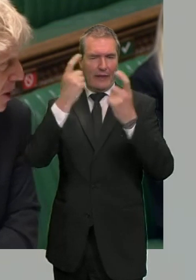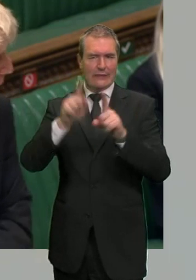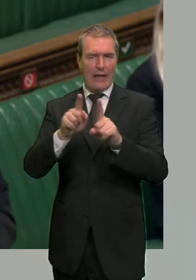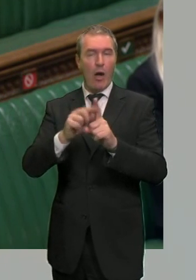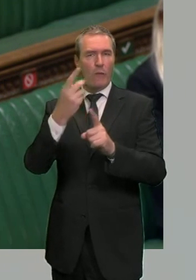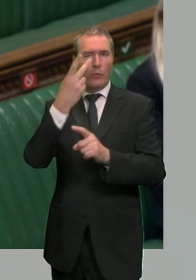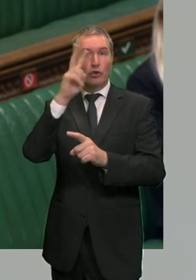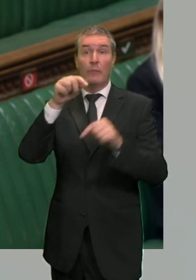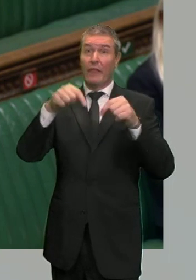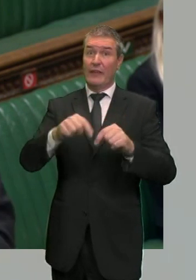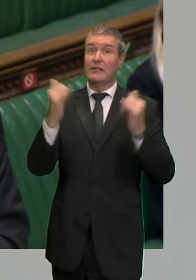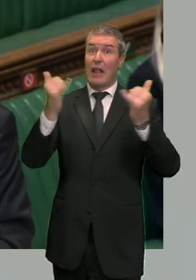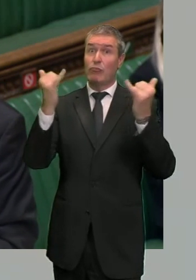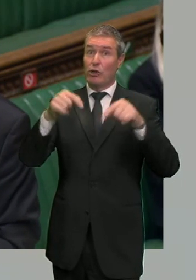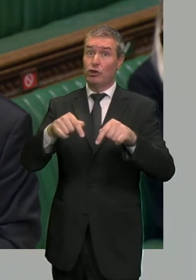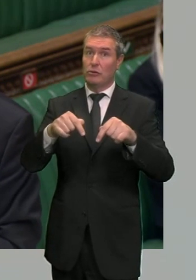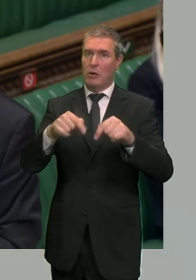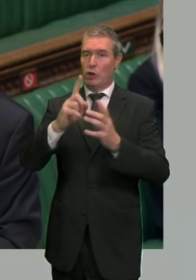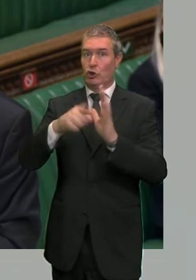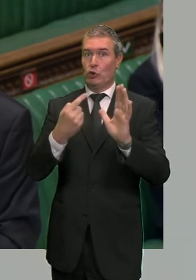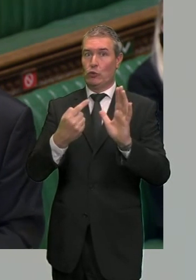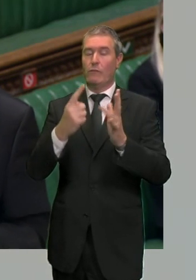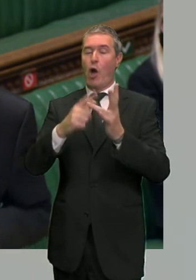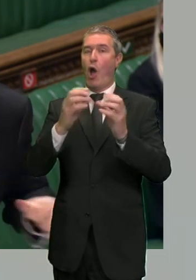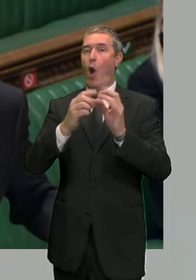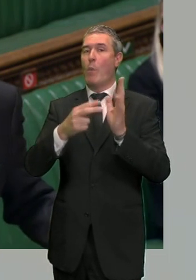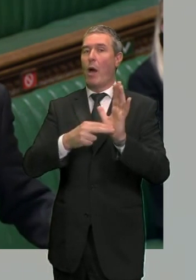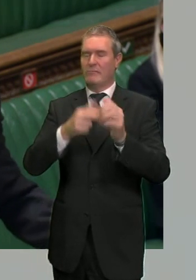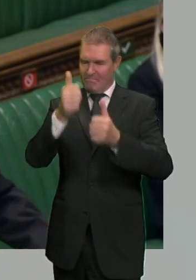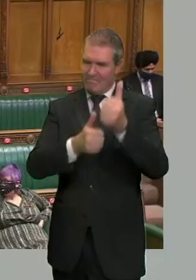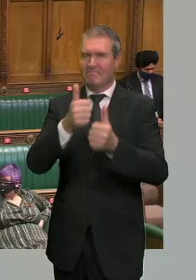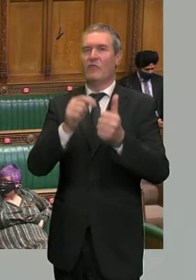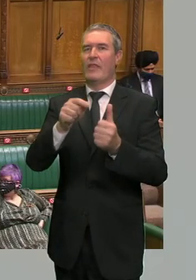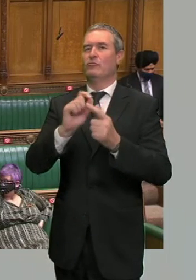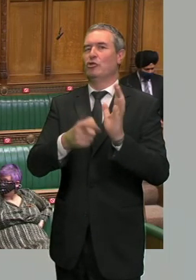I think they are going to change, but I wish everybody at OBON all the very best.